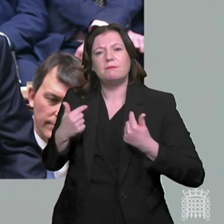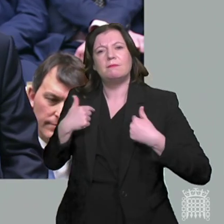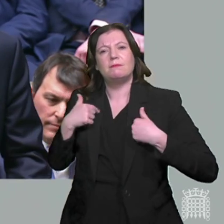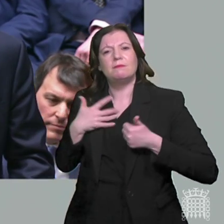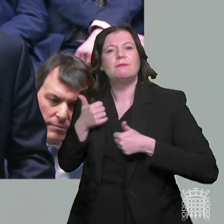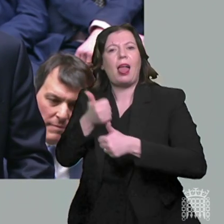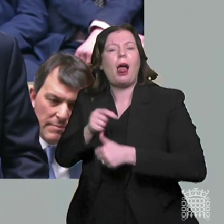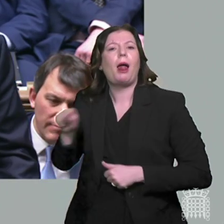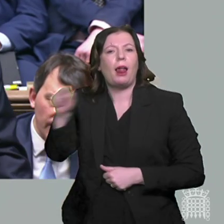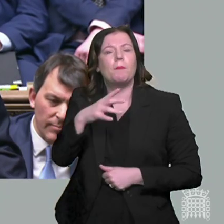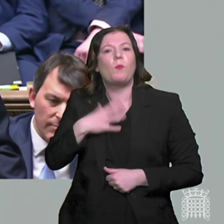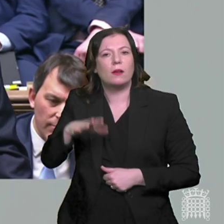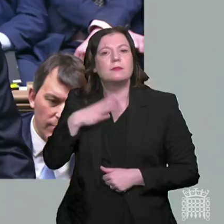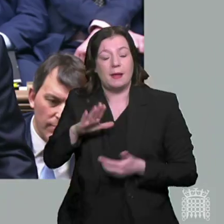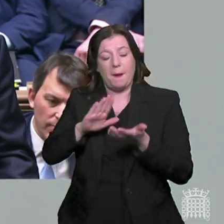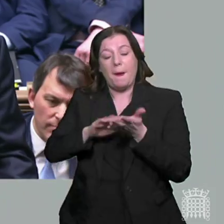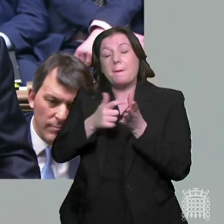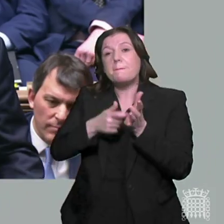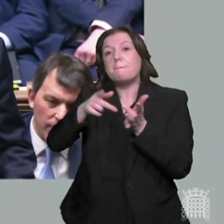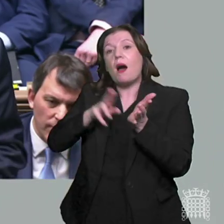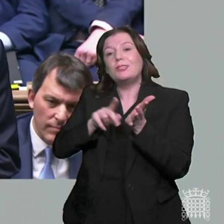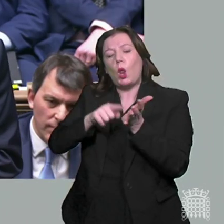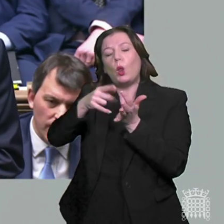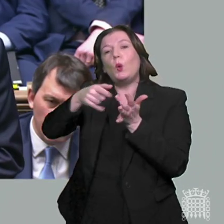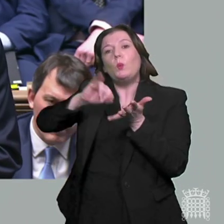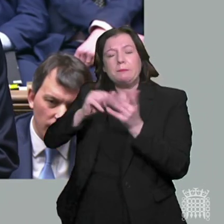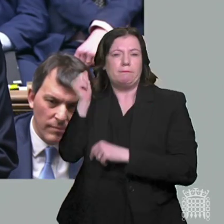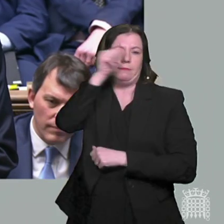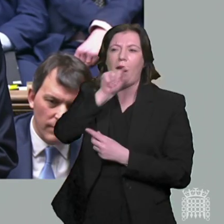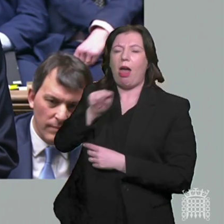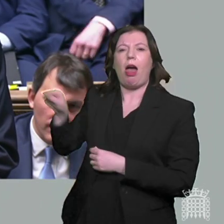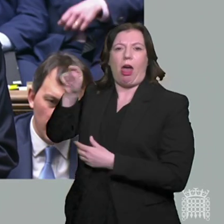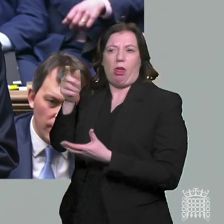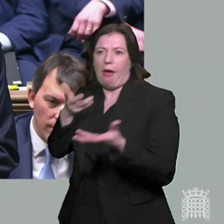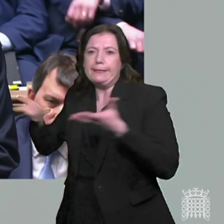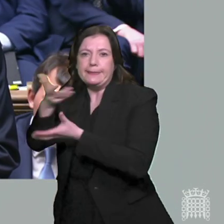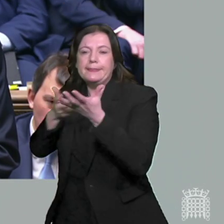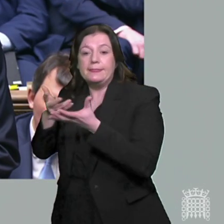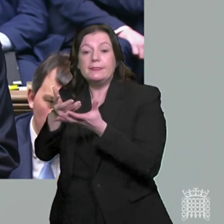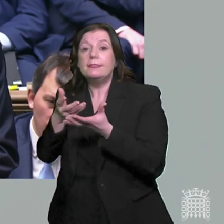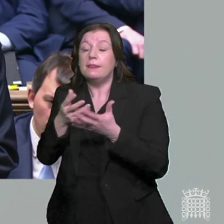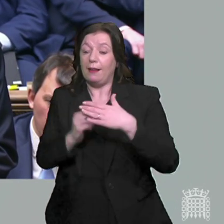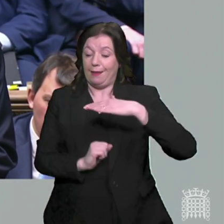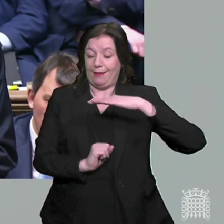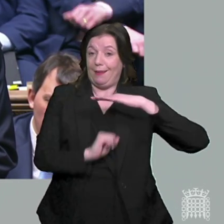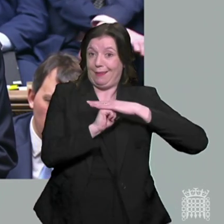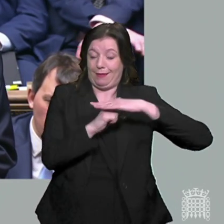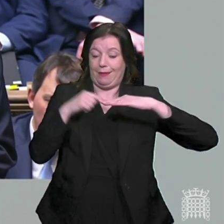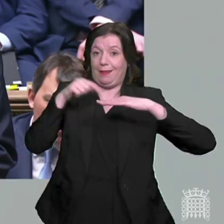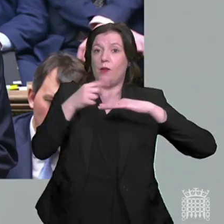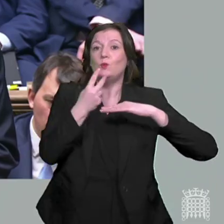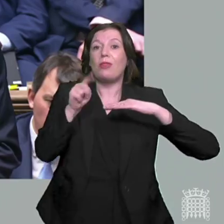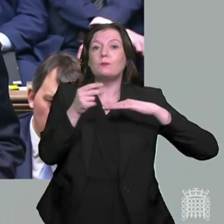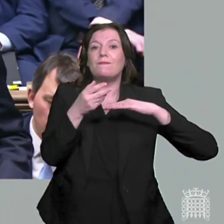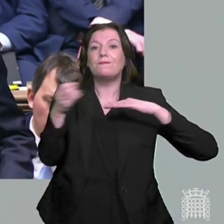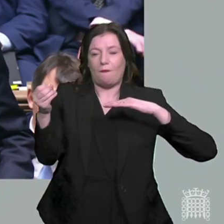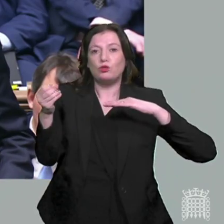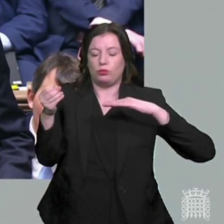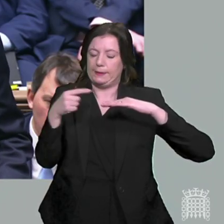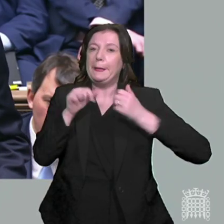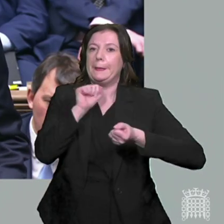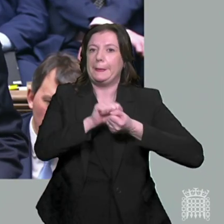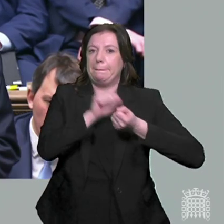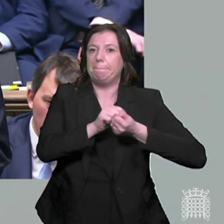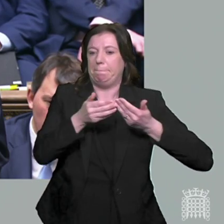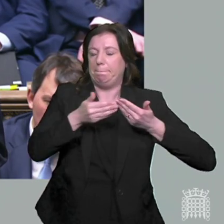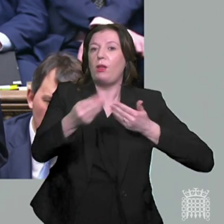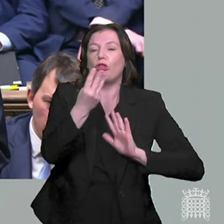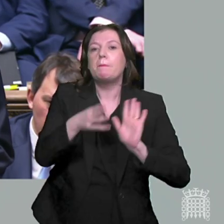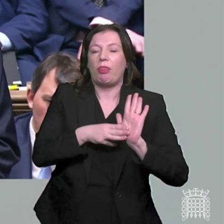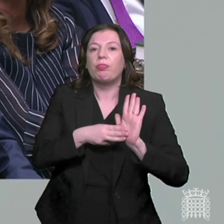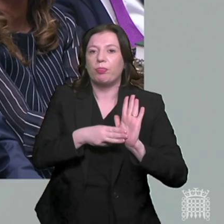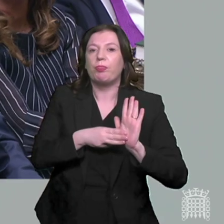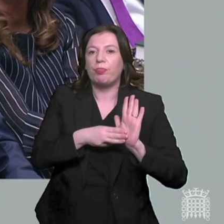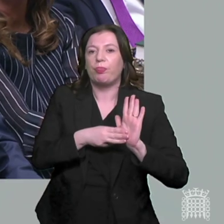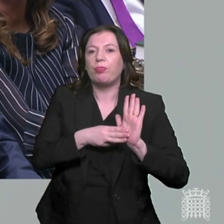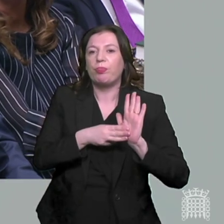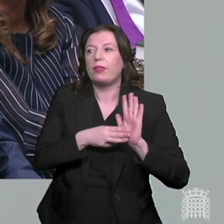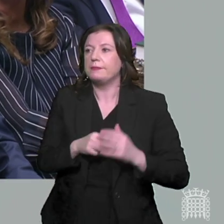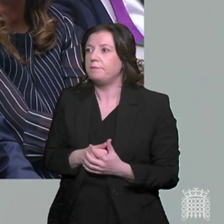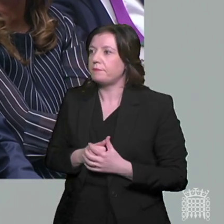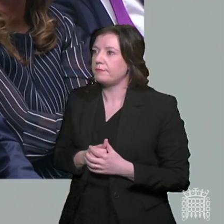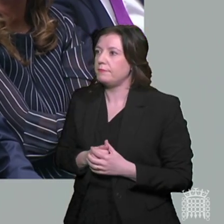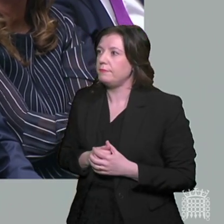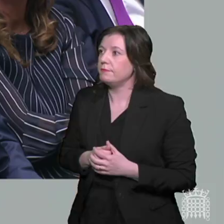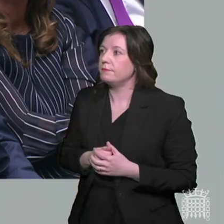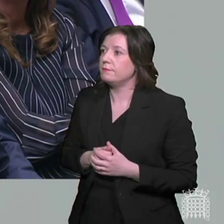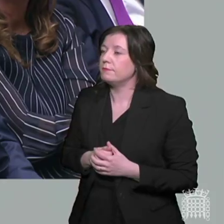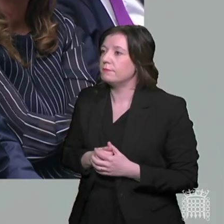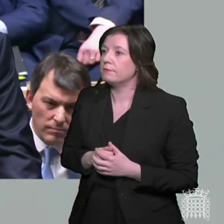So after listening to representations from Martin Lewis and other experts, I today confirm that the energy price guarantee will remain at £2,500 for the next three months.